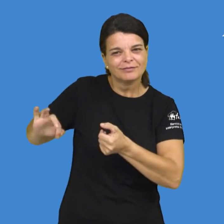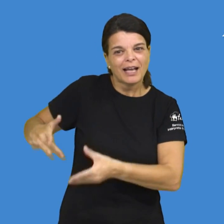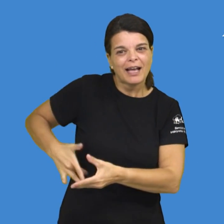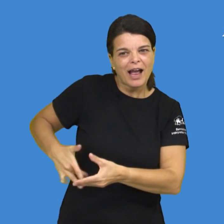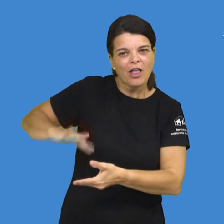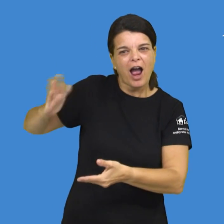hígado